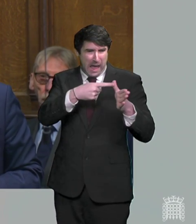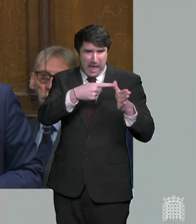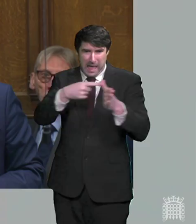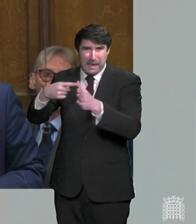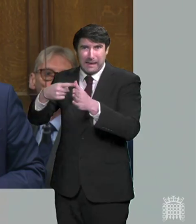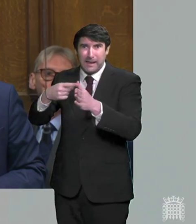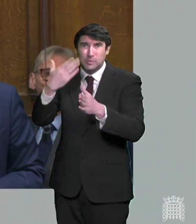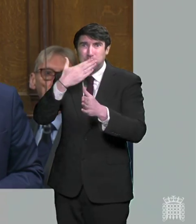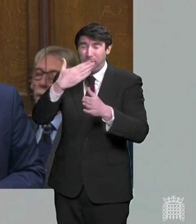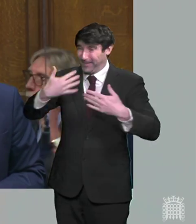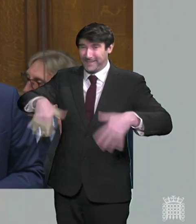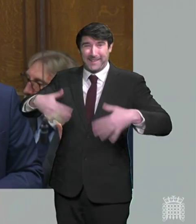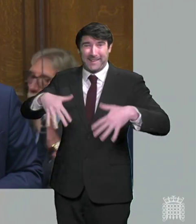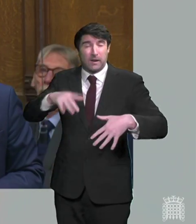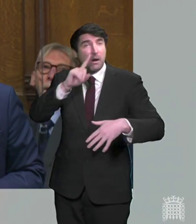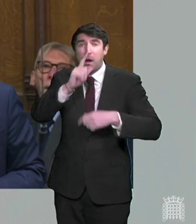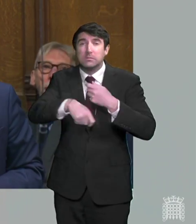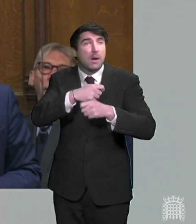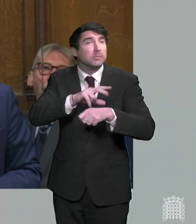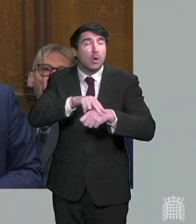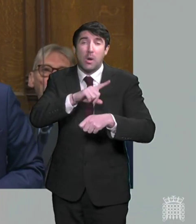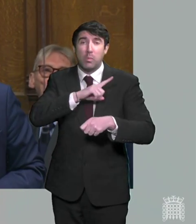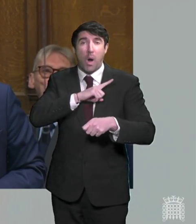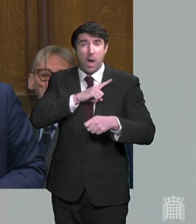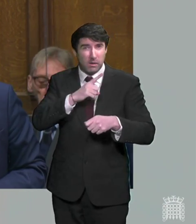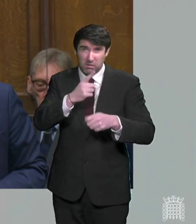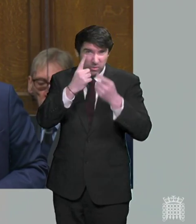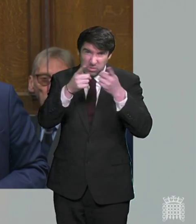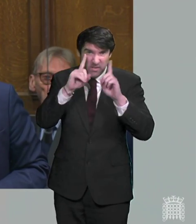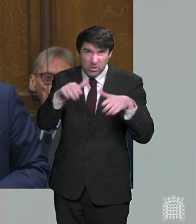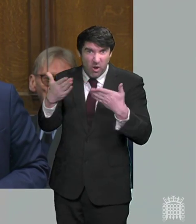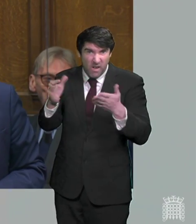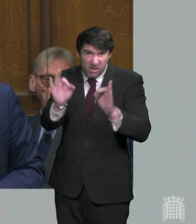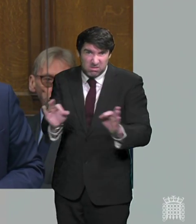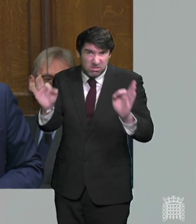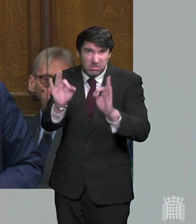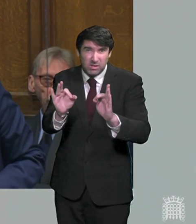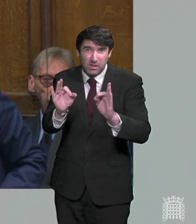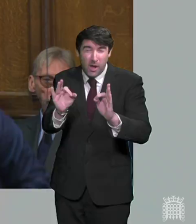Patients support our plan, the NHS supports our plan, and even his Chancellor supports our plan.